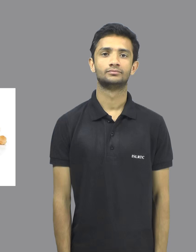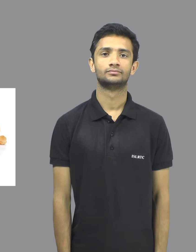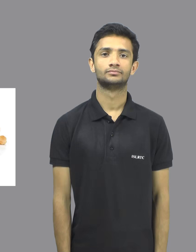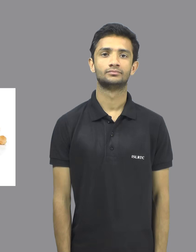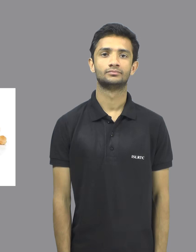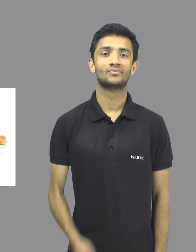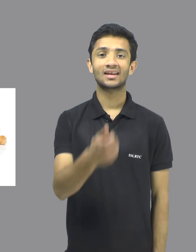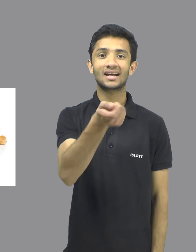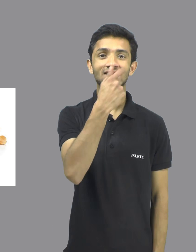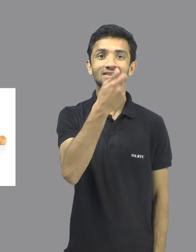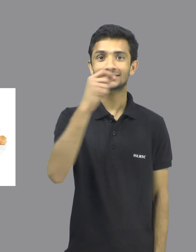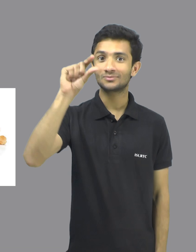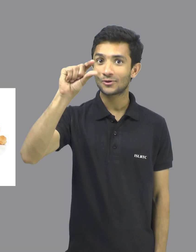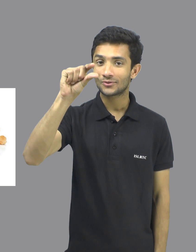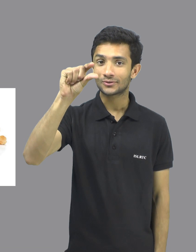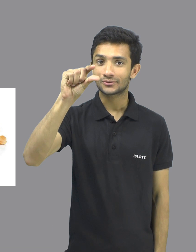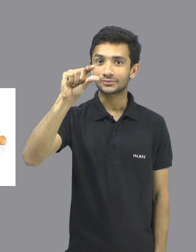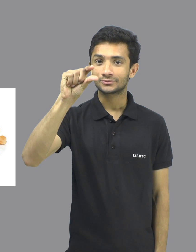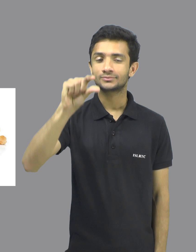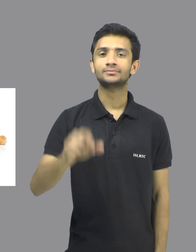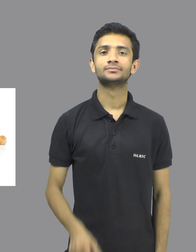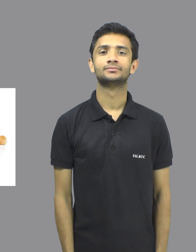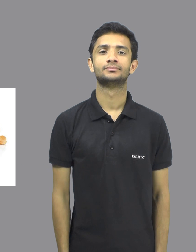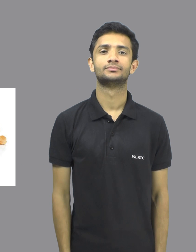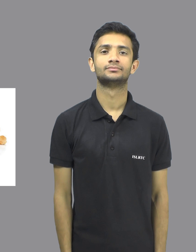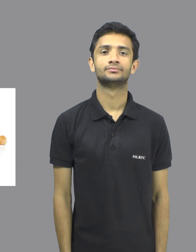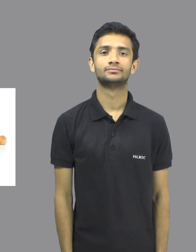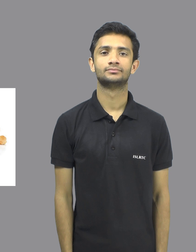Chickpea